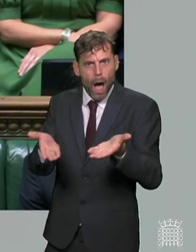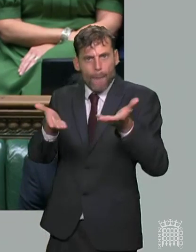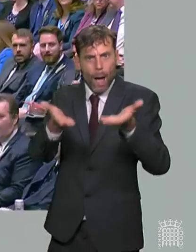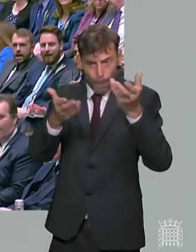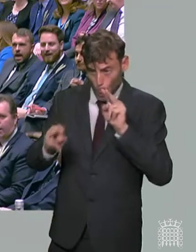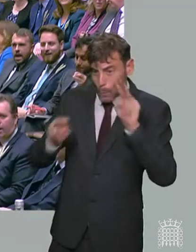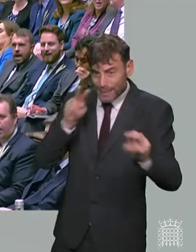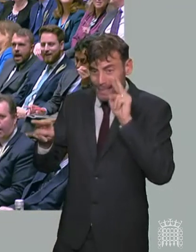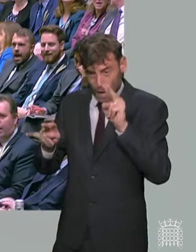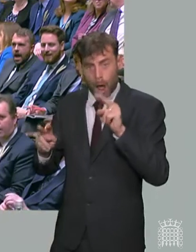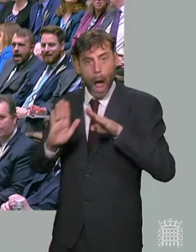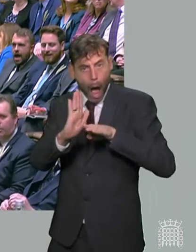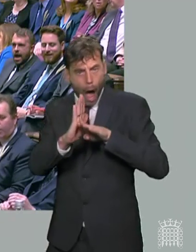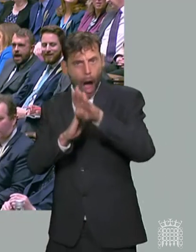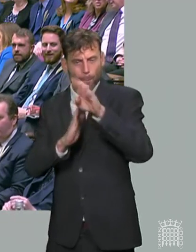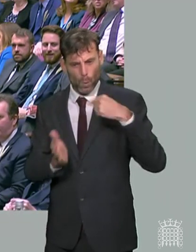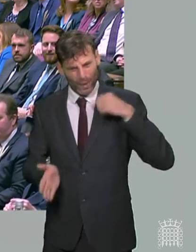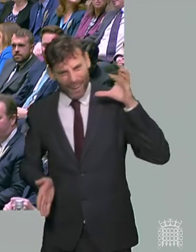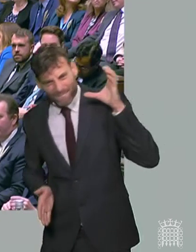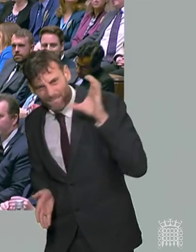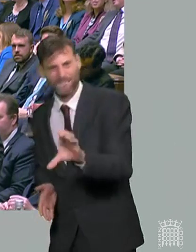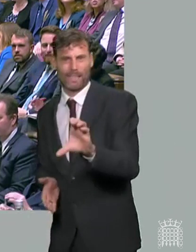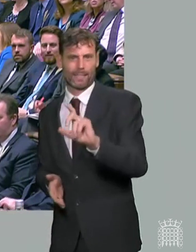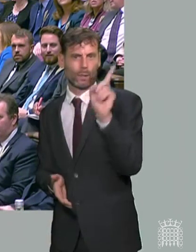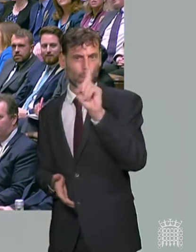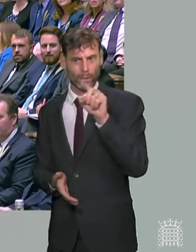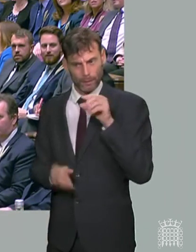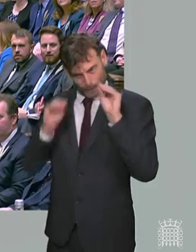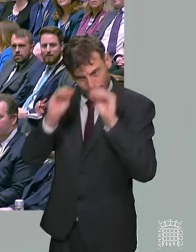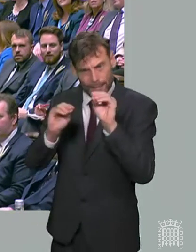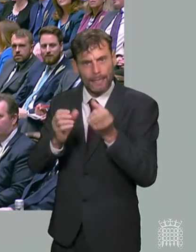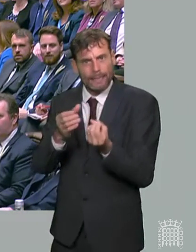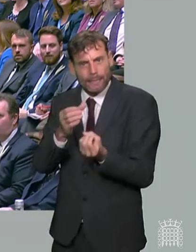We are investing in their skills.